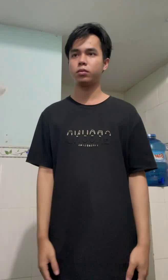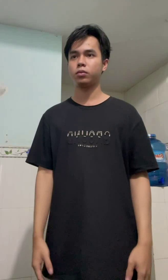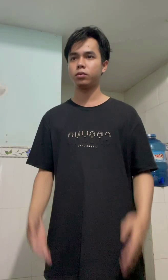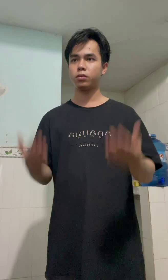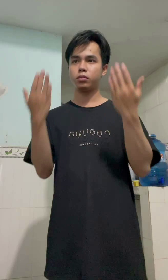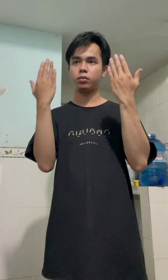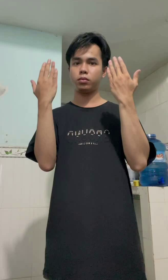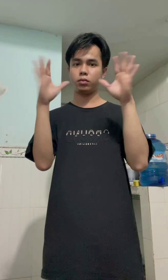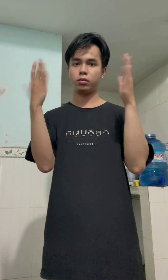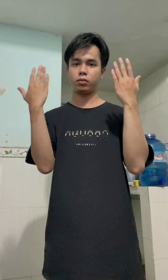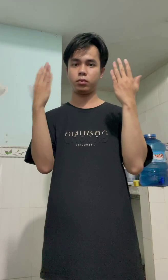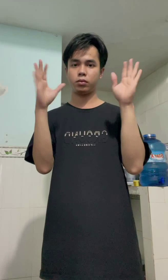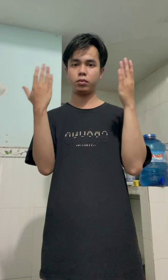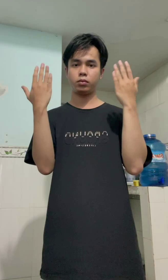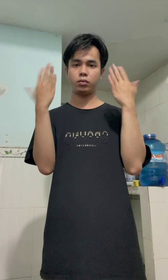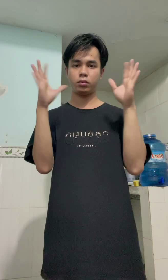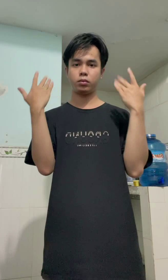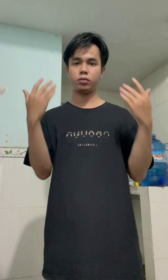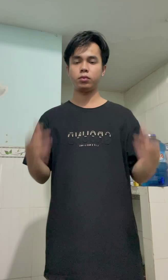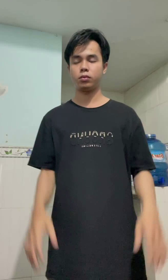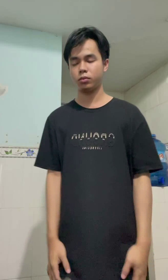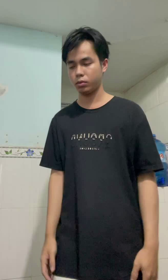vo tay